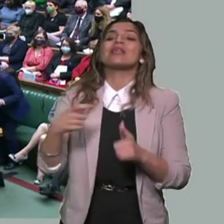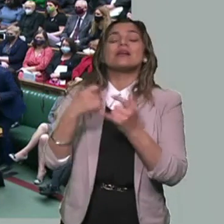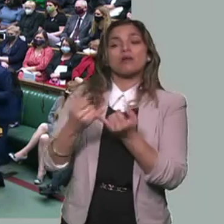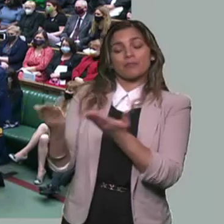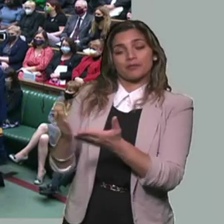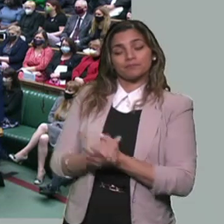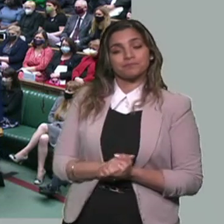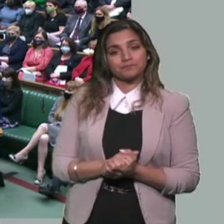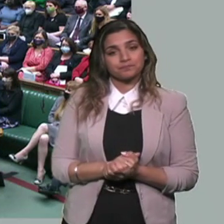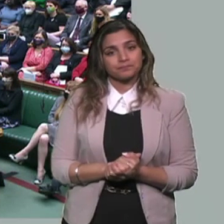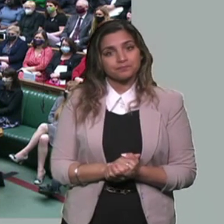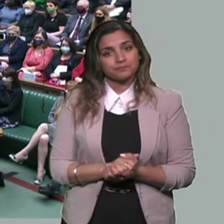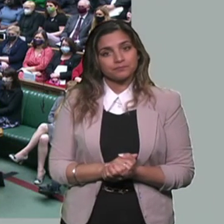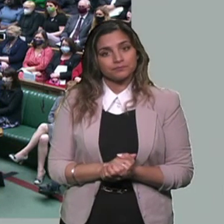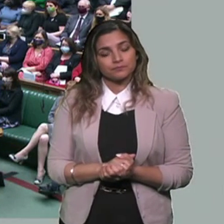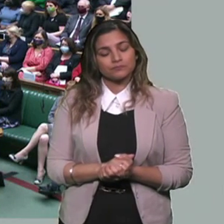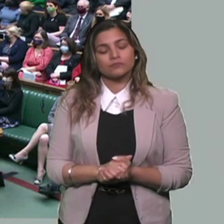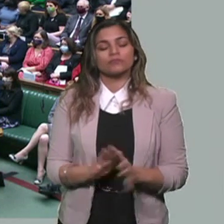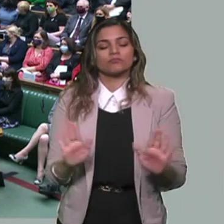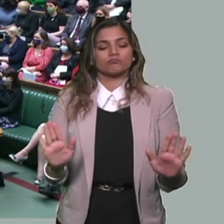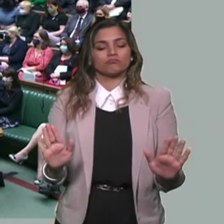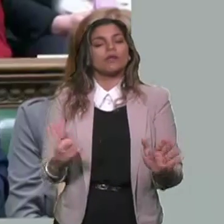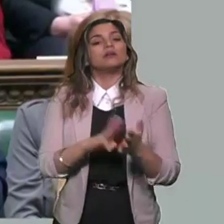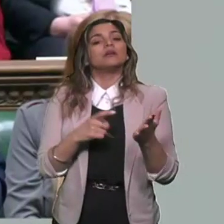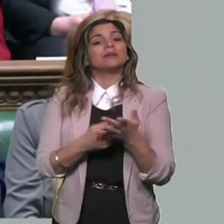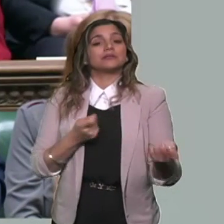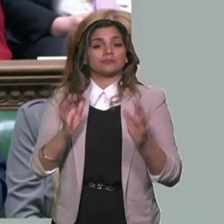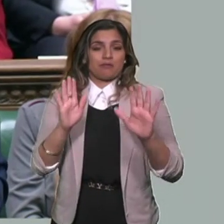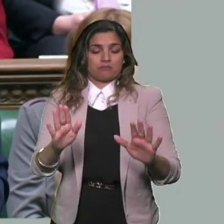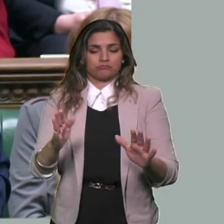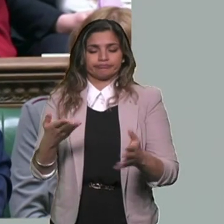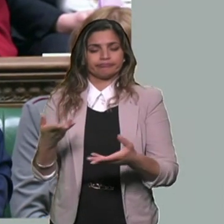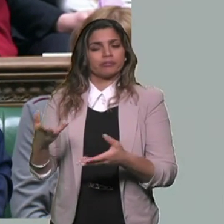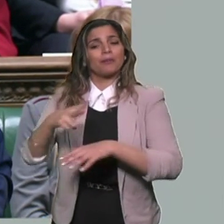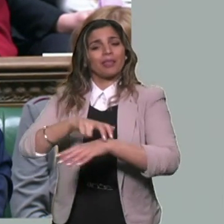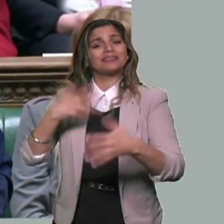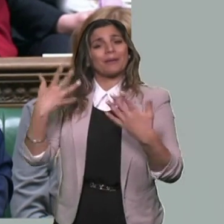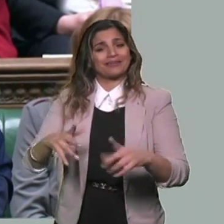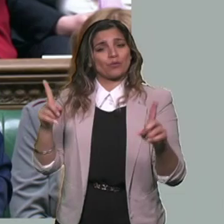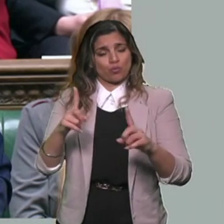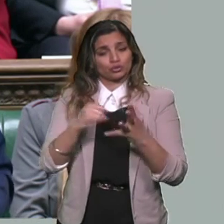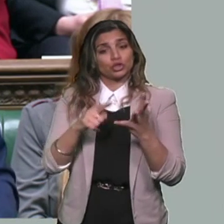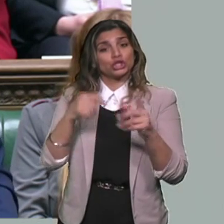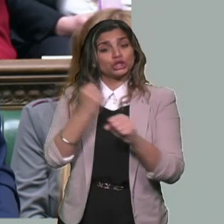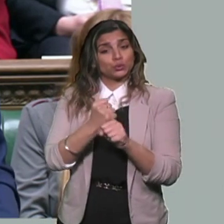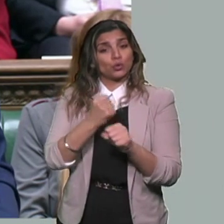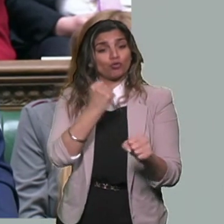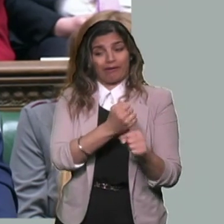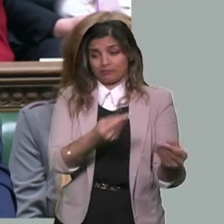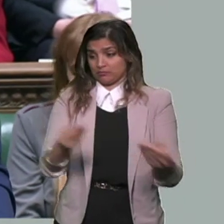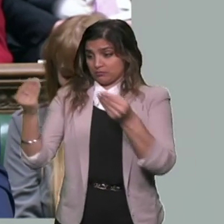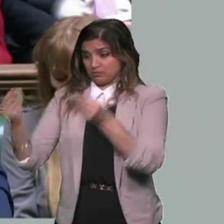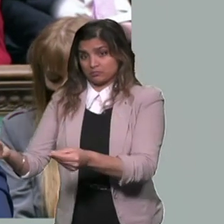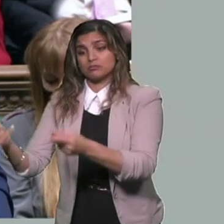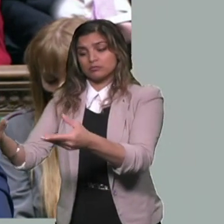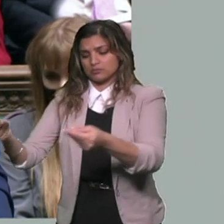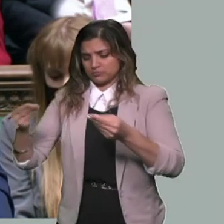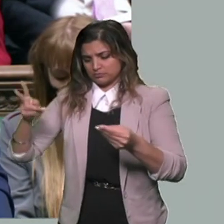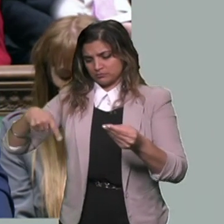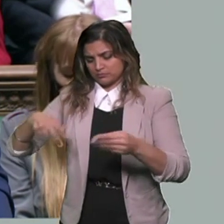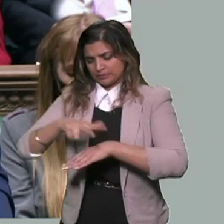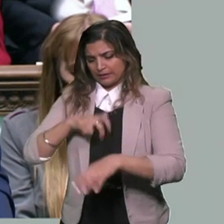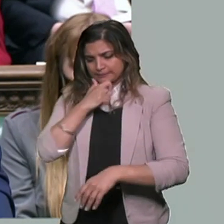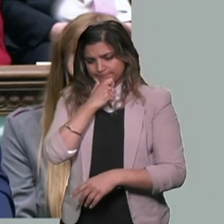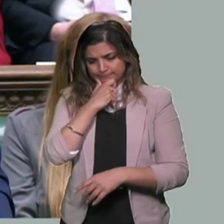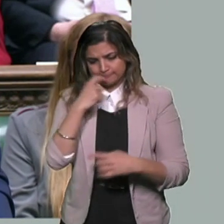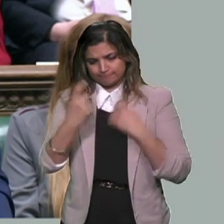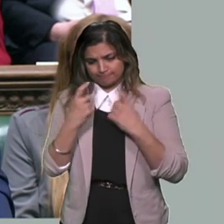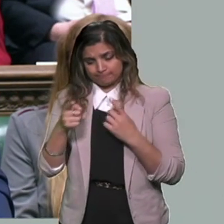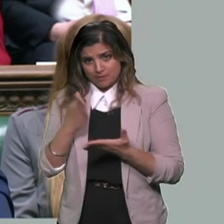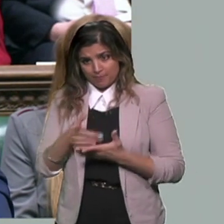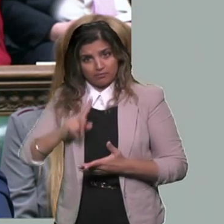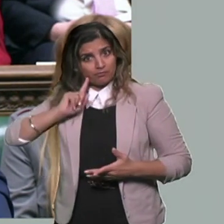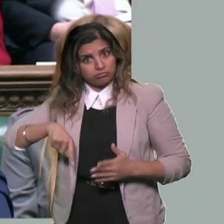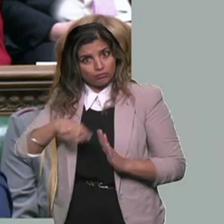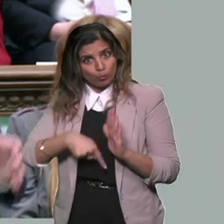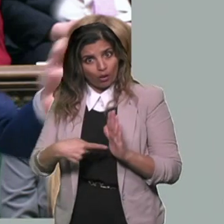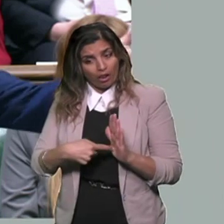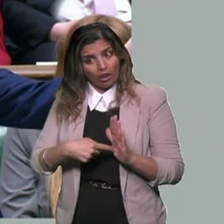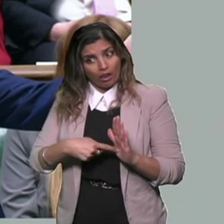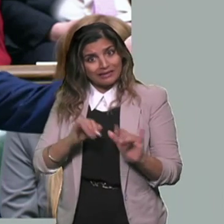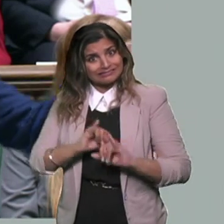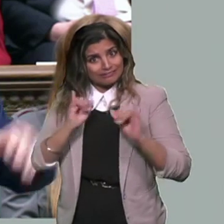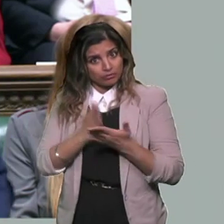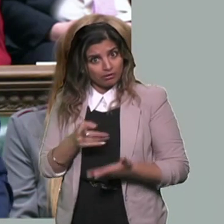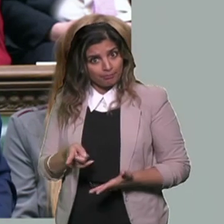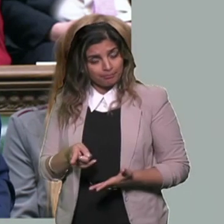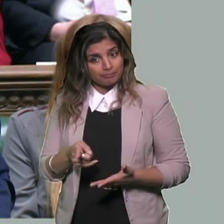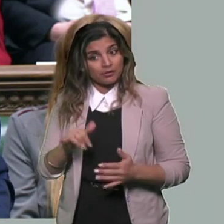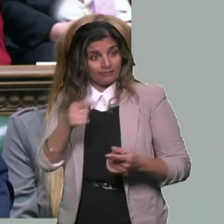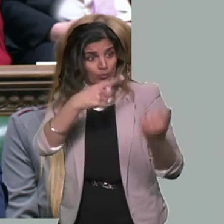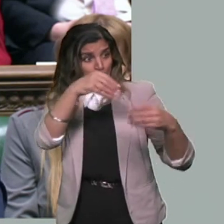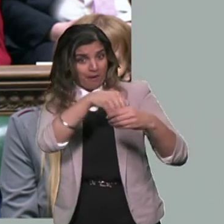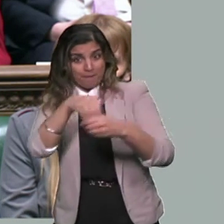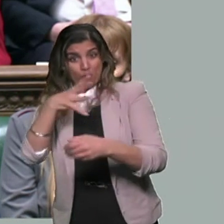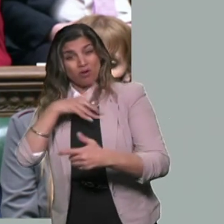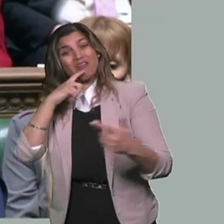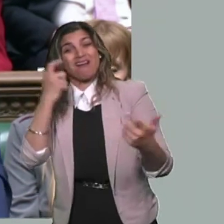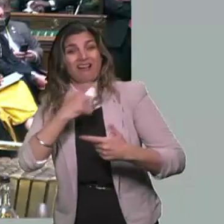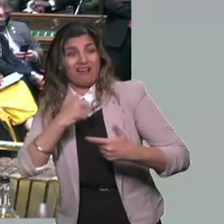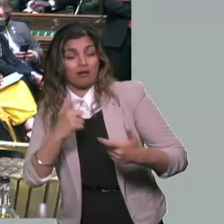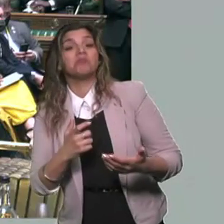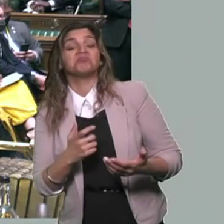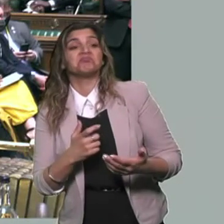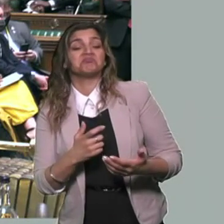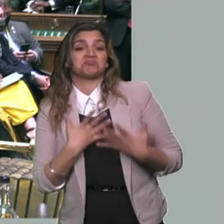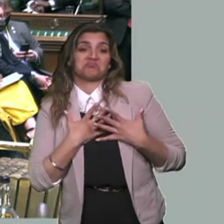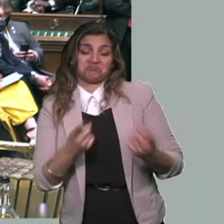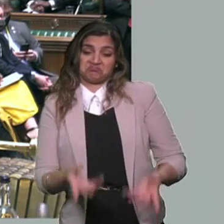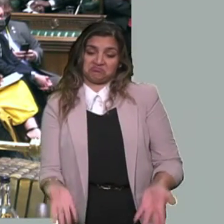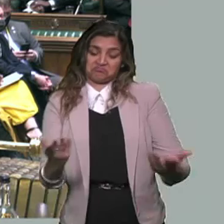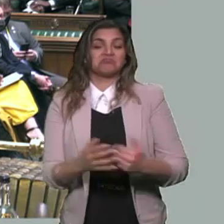Having got the material from Sue Gray, the police had to take a decision as to whether what they had before them were the “most serious and flagrant” types of breaches of the rules— If Members want to laugh at that, they can laugh.